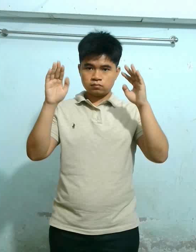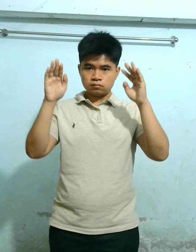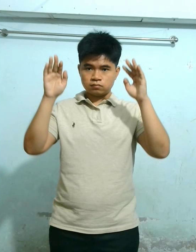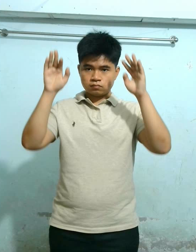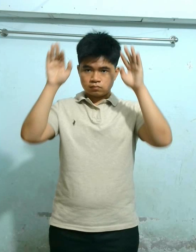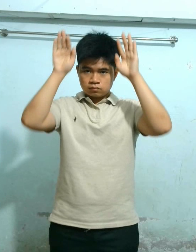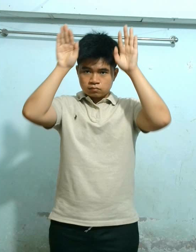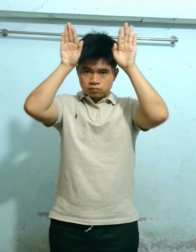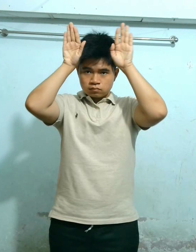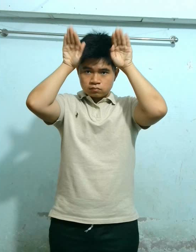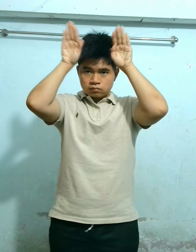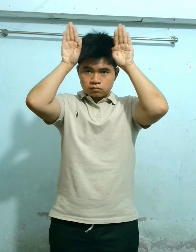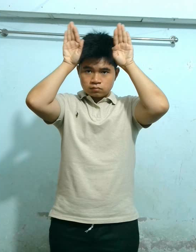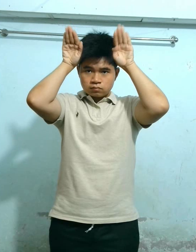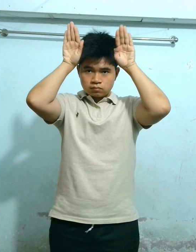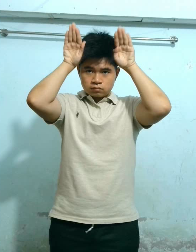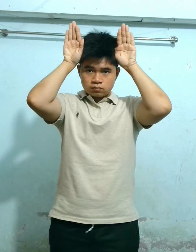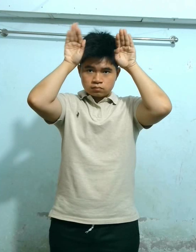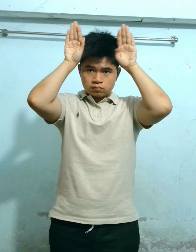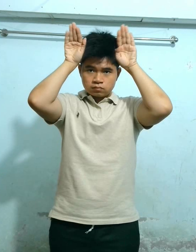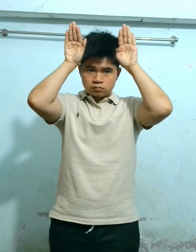cho